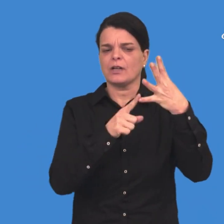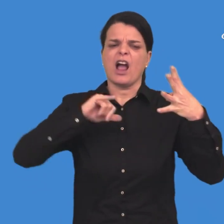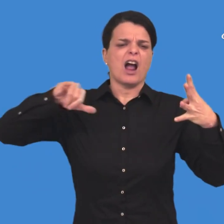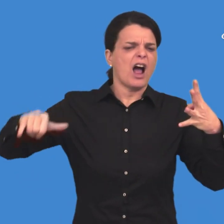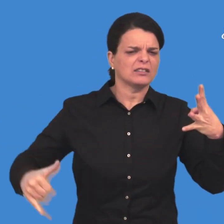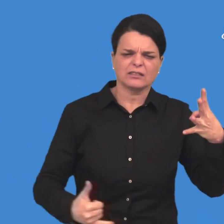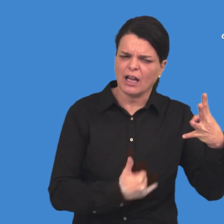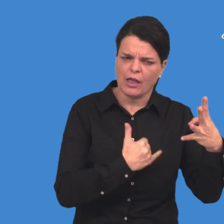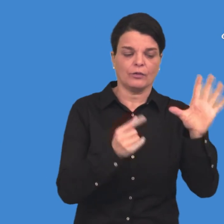cansado